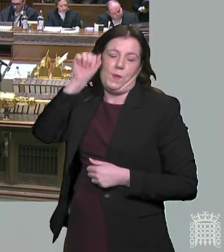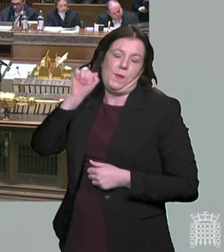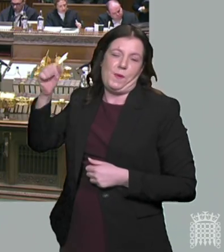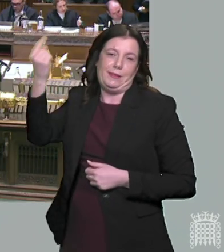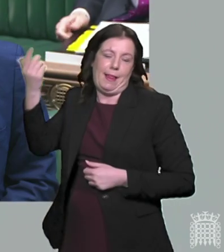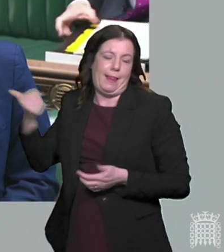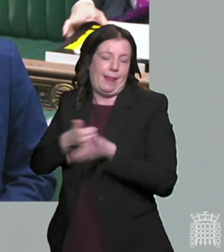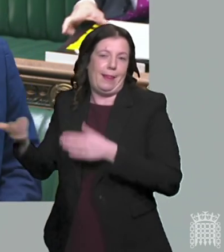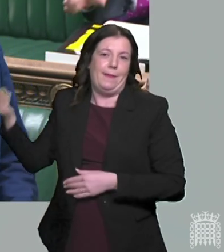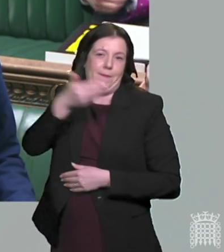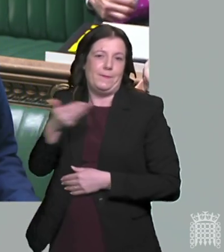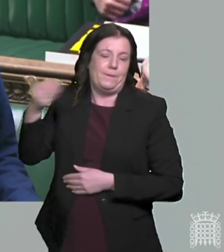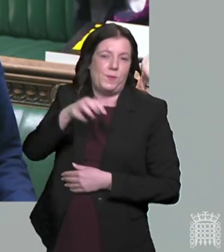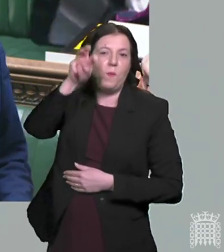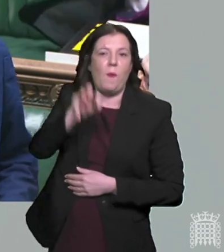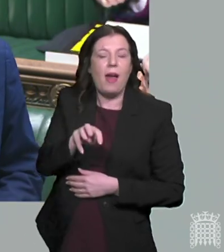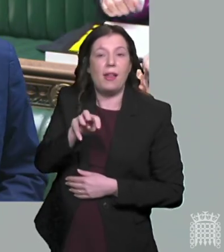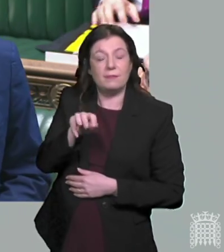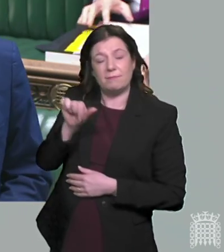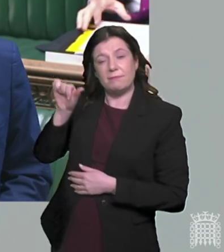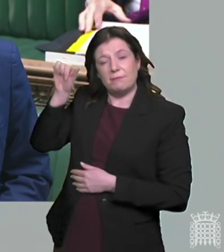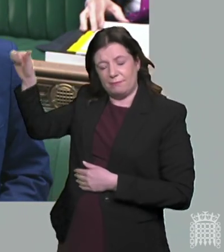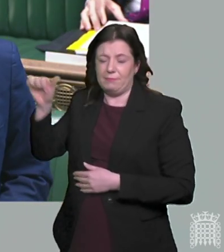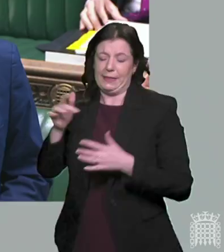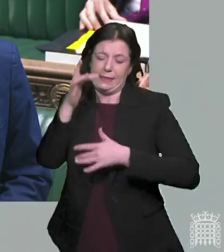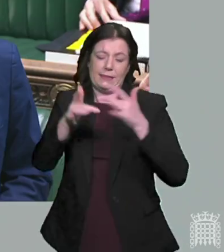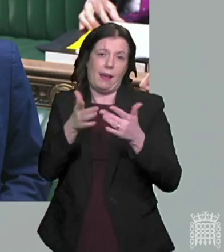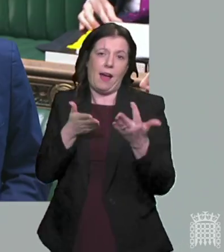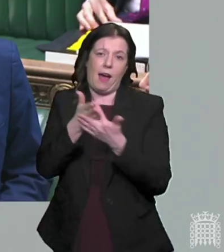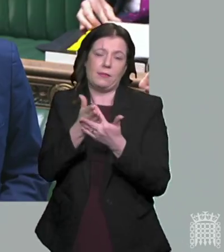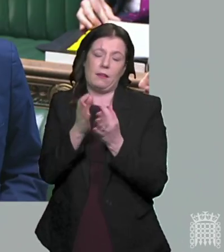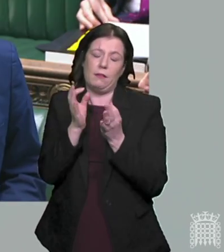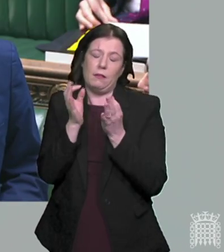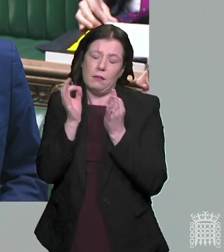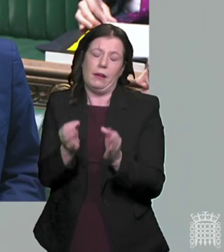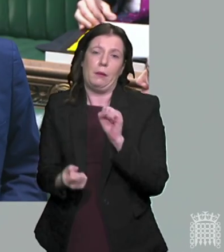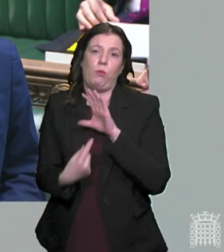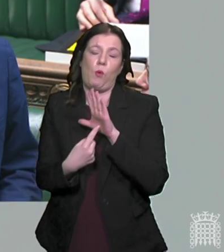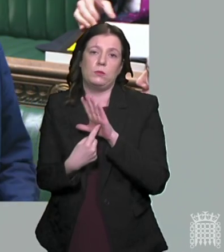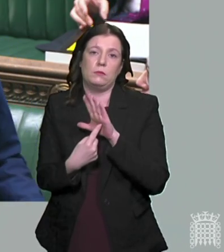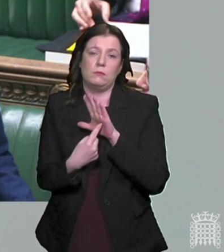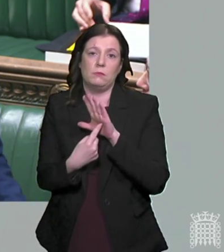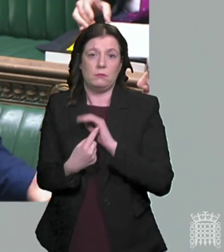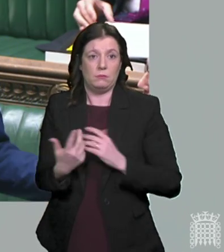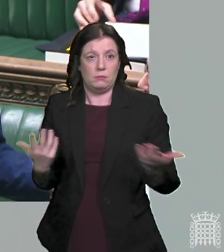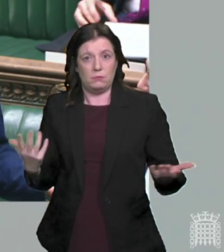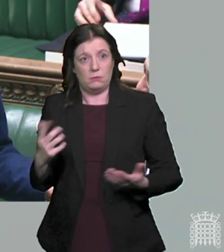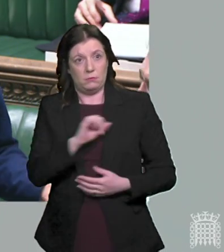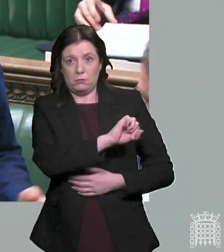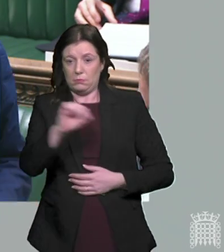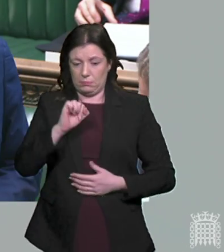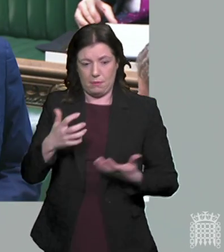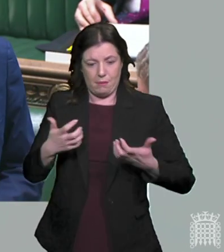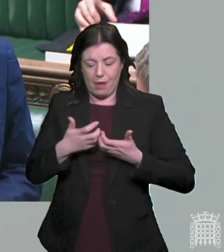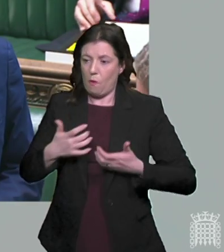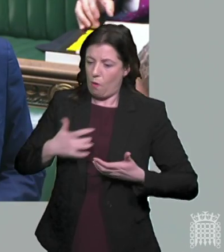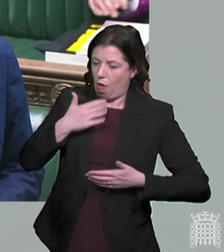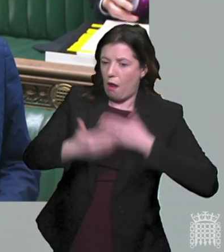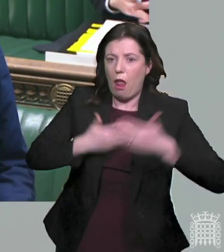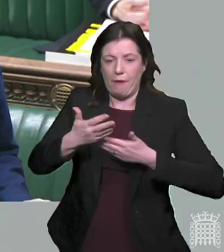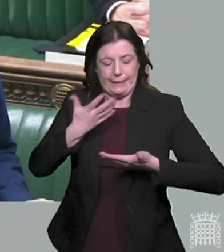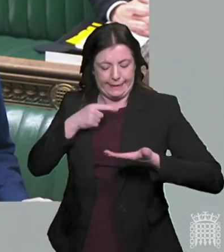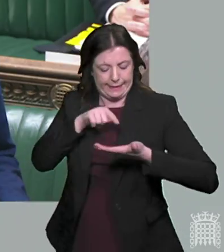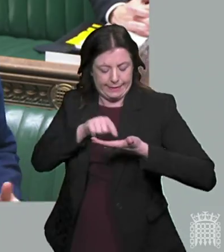He is quite right to raise the importance of broadband both to people’s modern way of life and also to business.